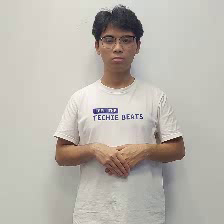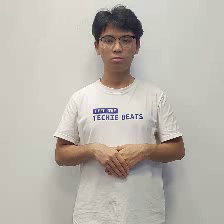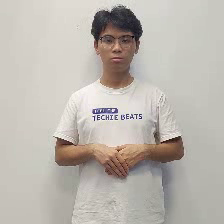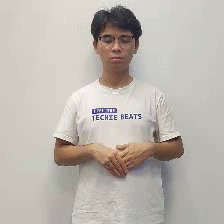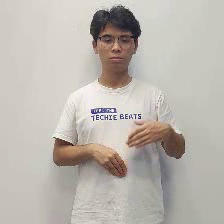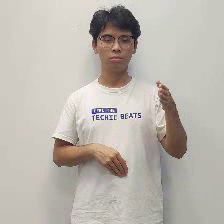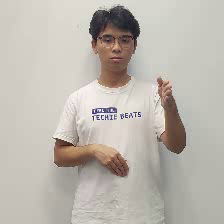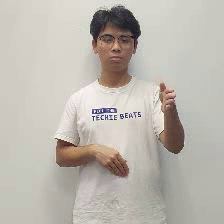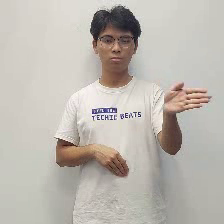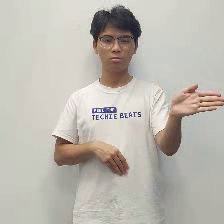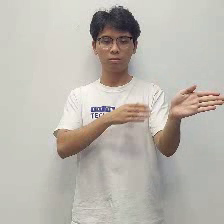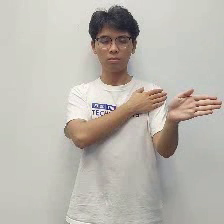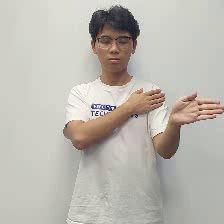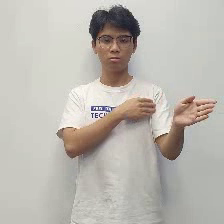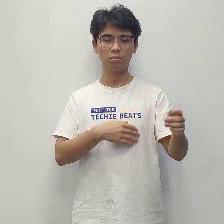Rẽ trái